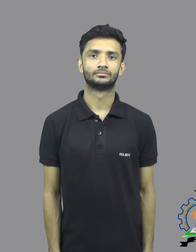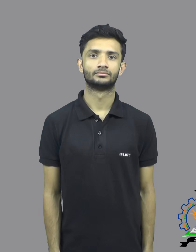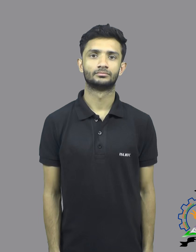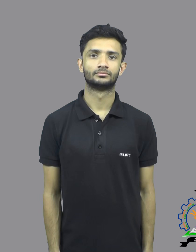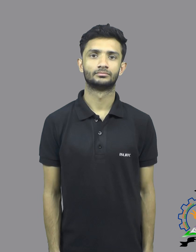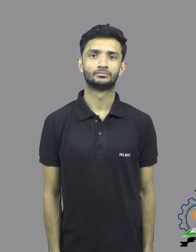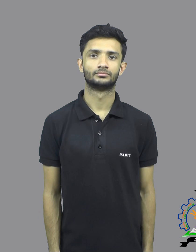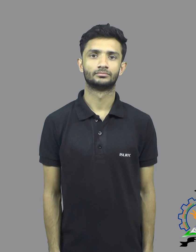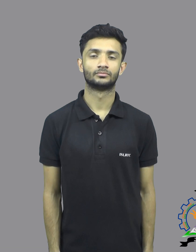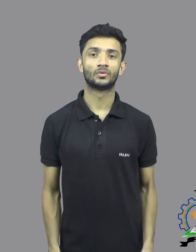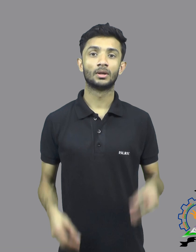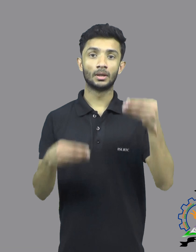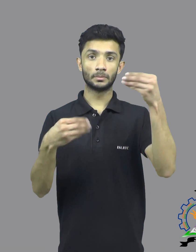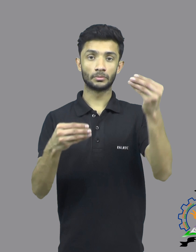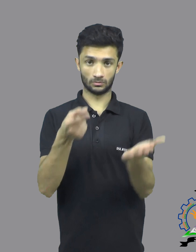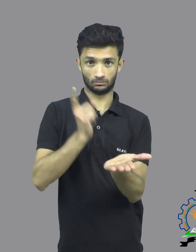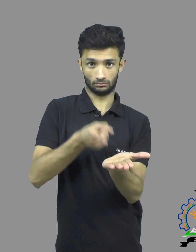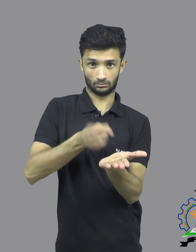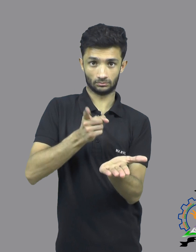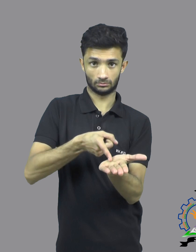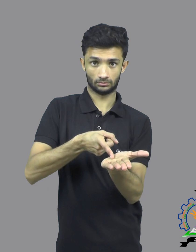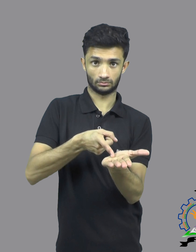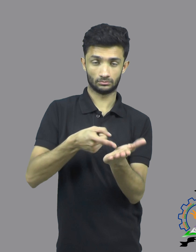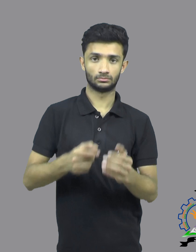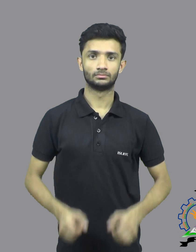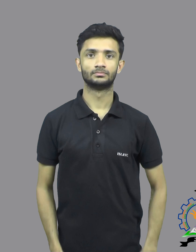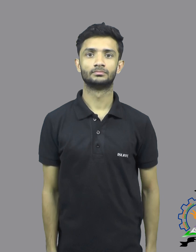Demand